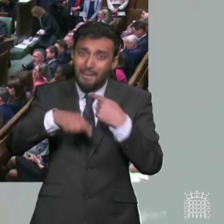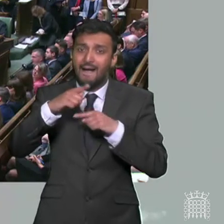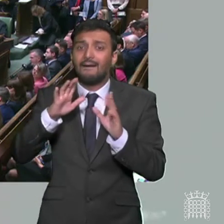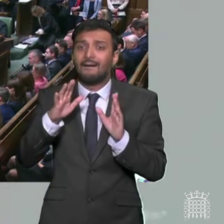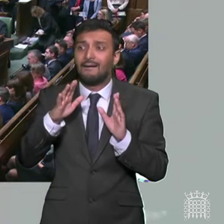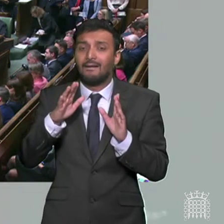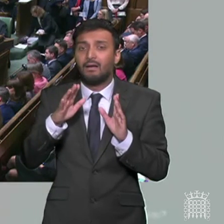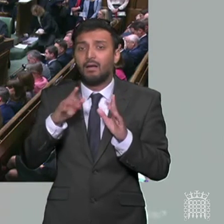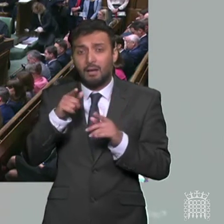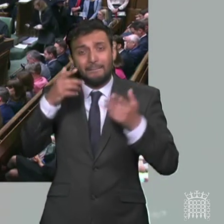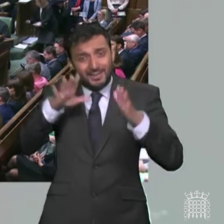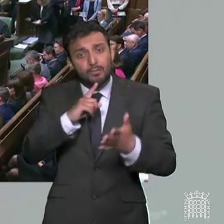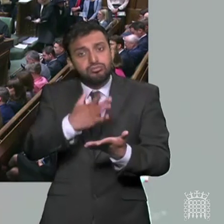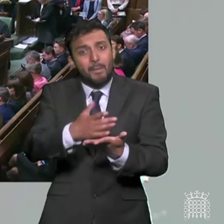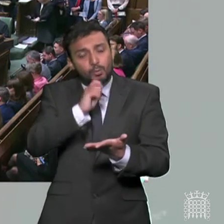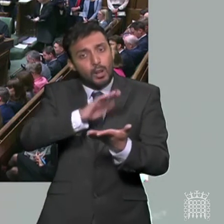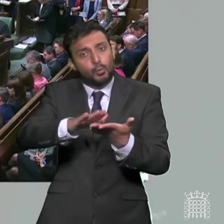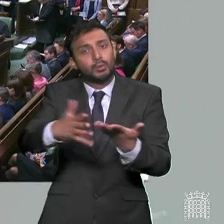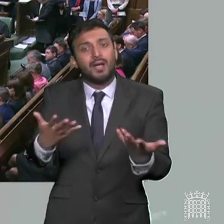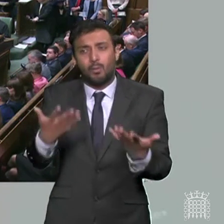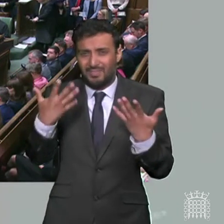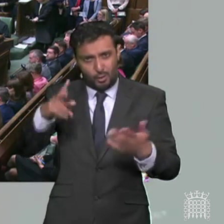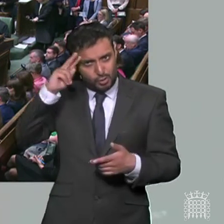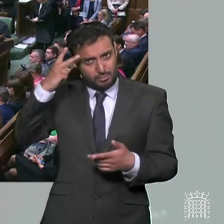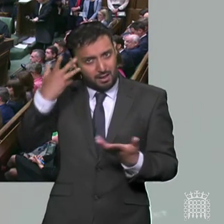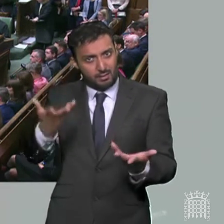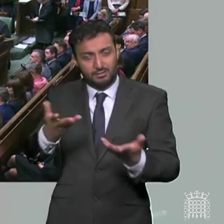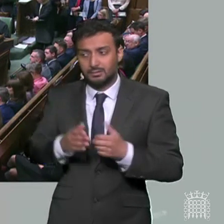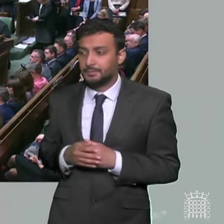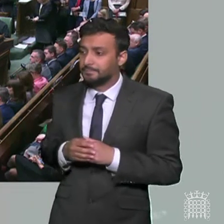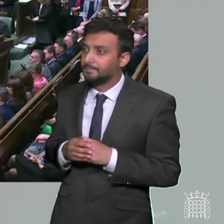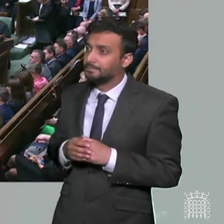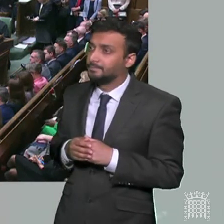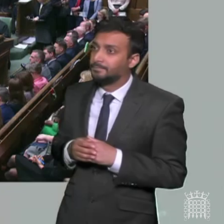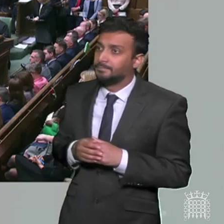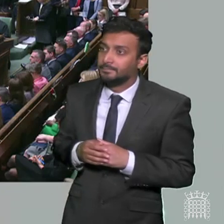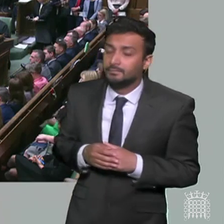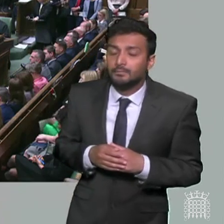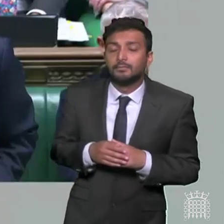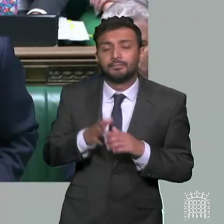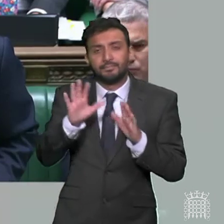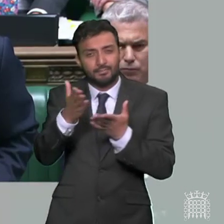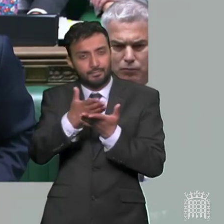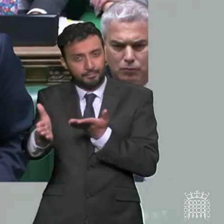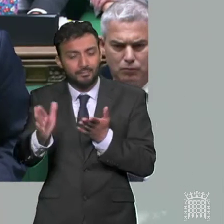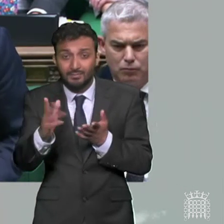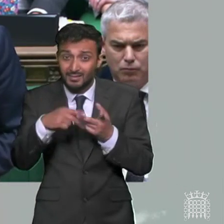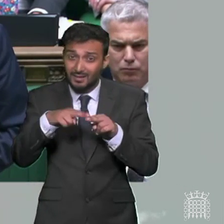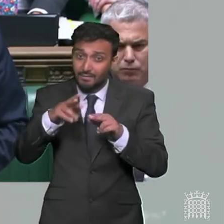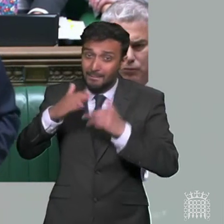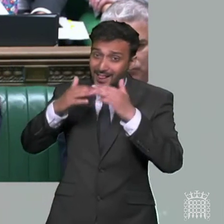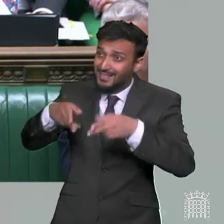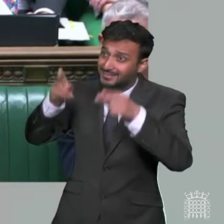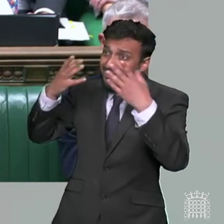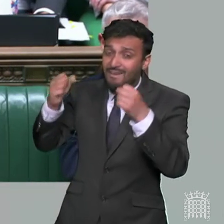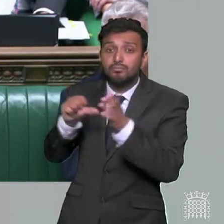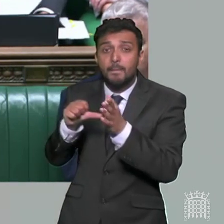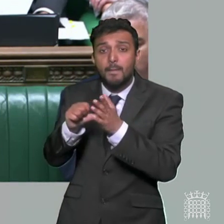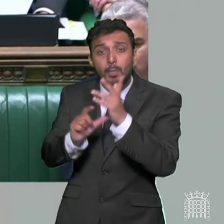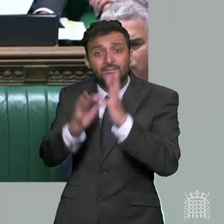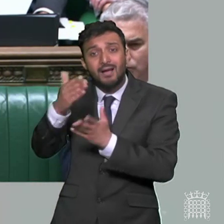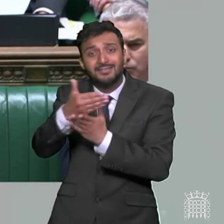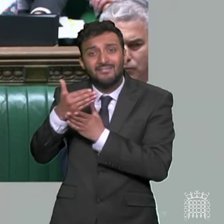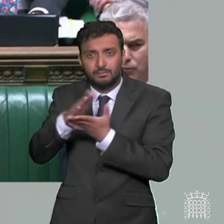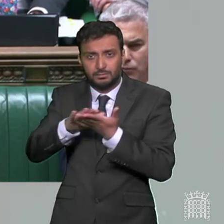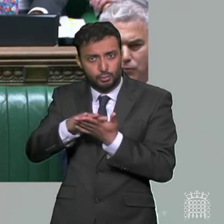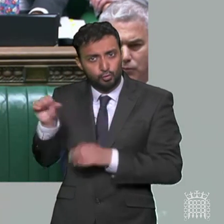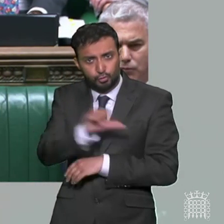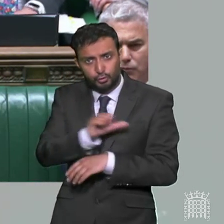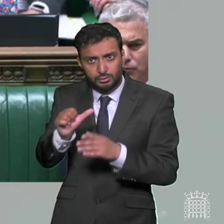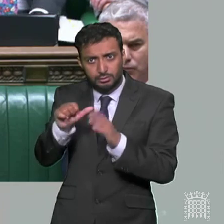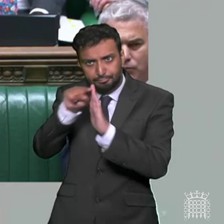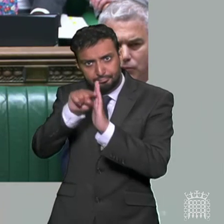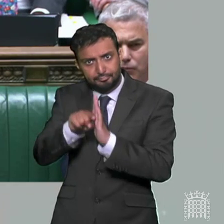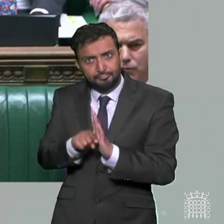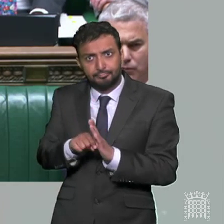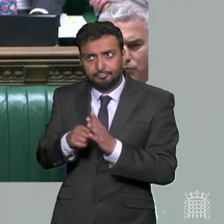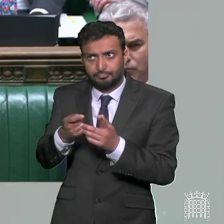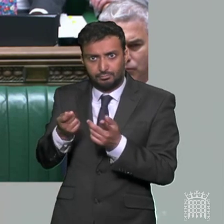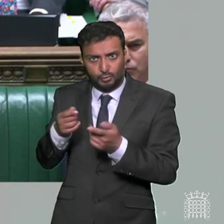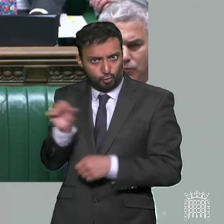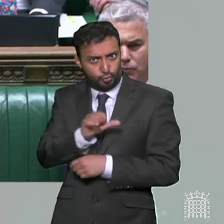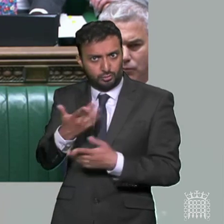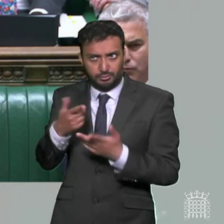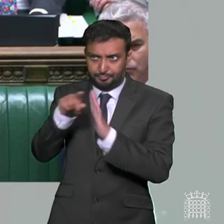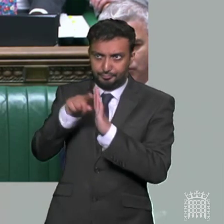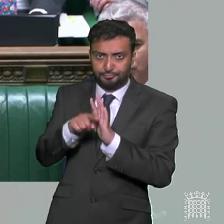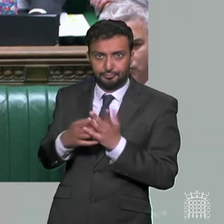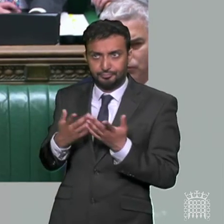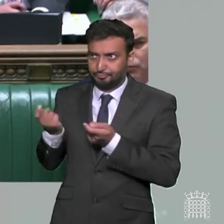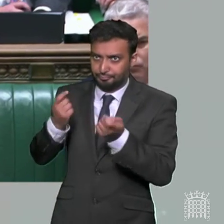Let us be clear: if there is an issue with fire safety in a building, extra steps should be taken and remediation should be made.